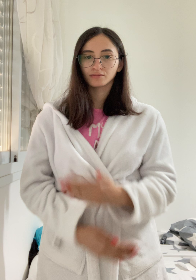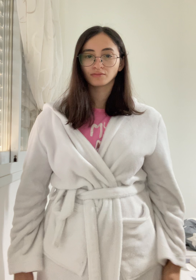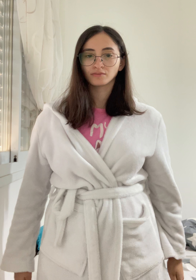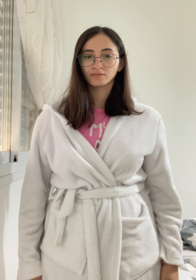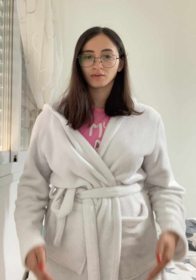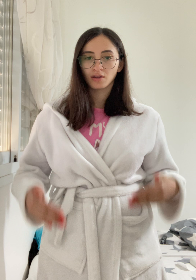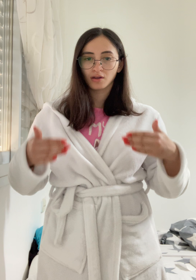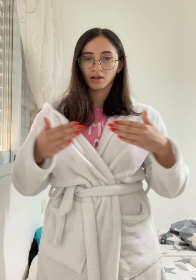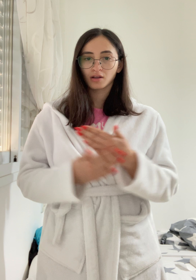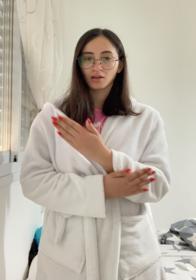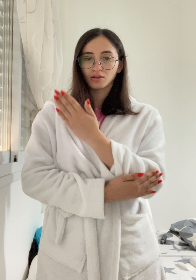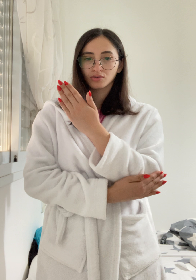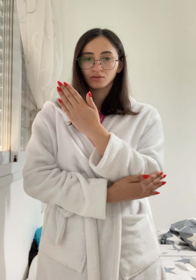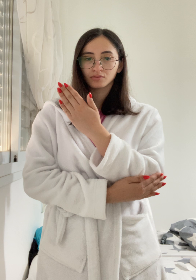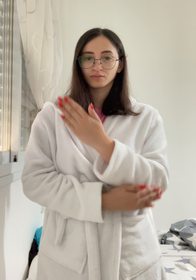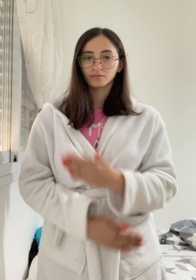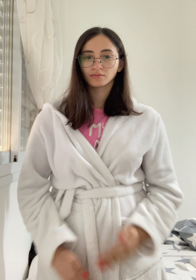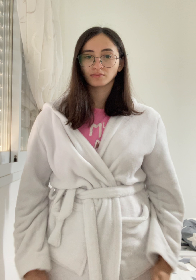חדש